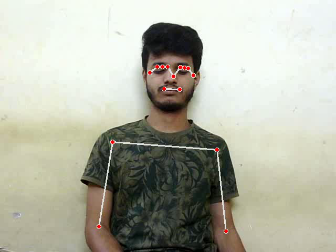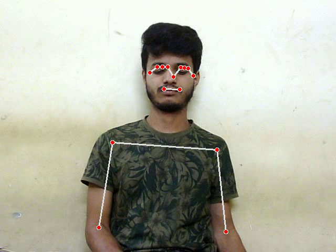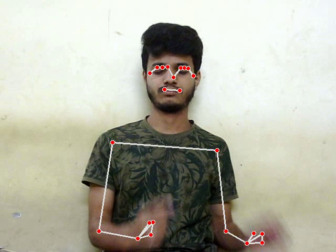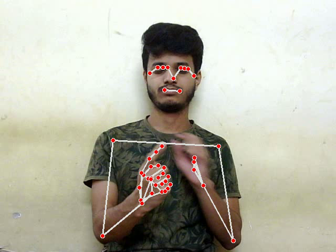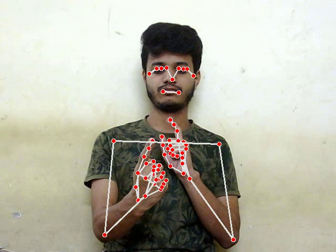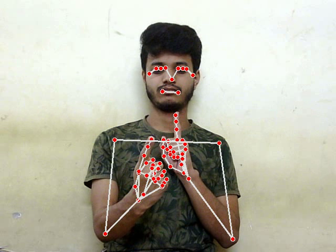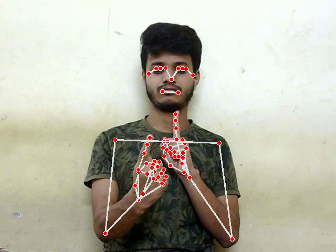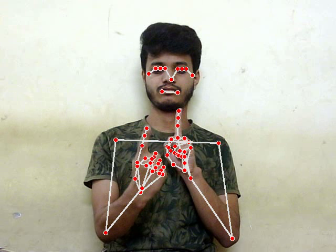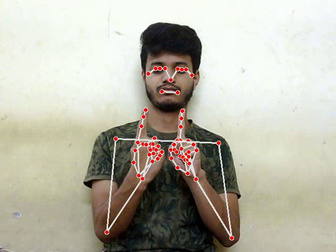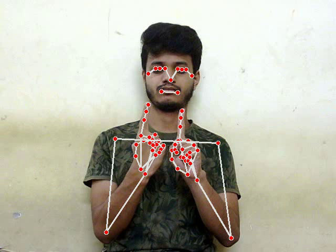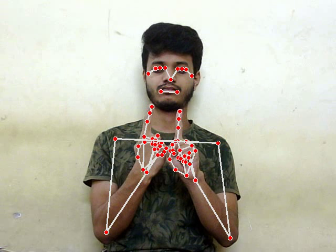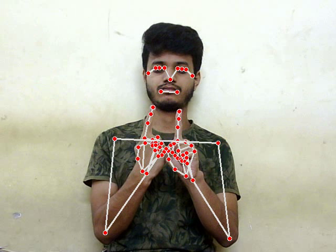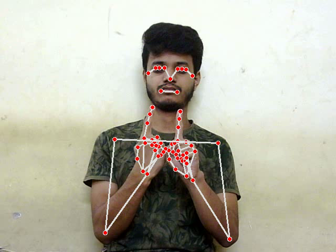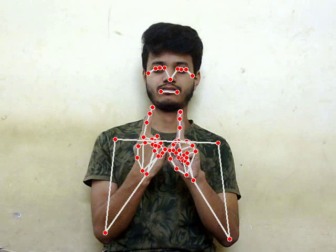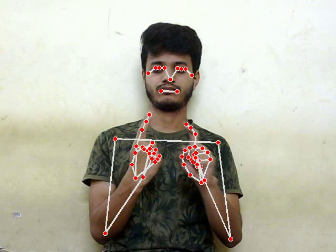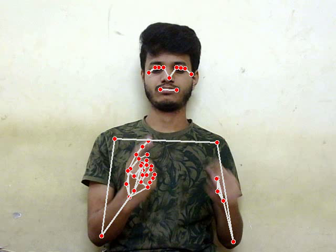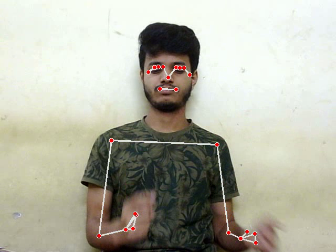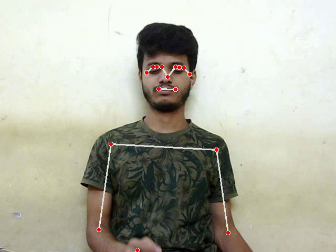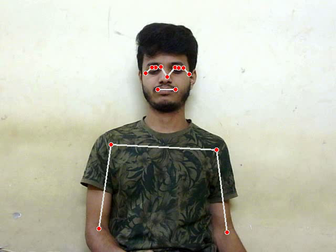meet